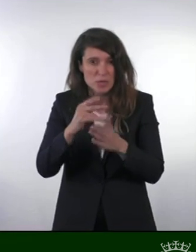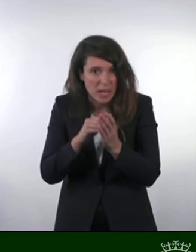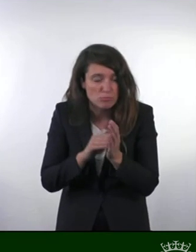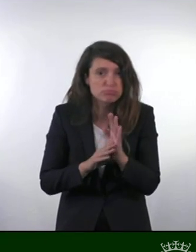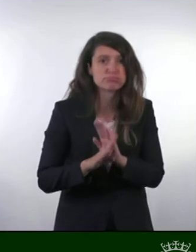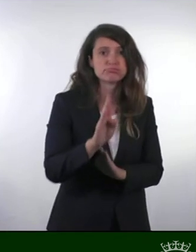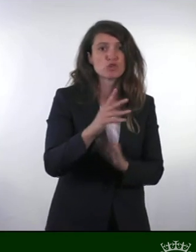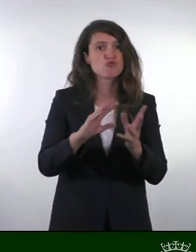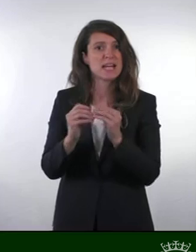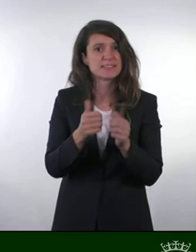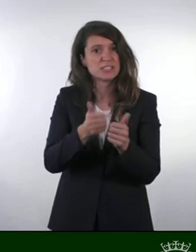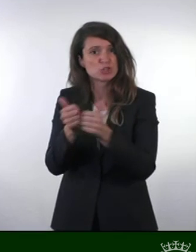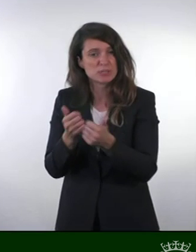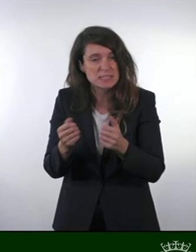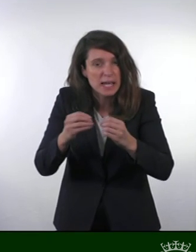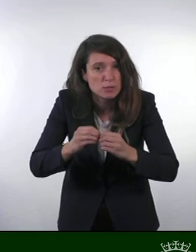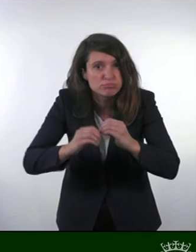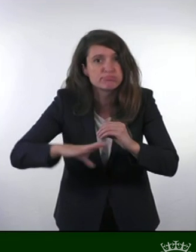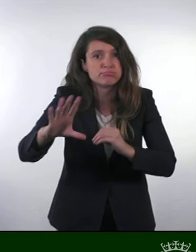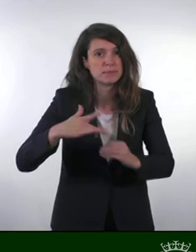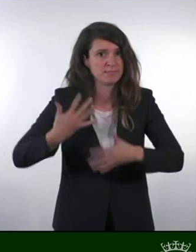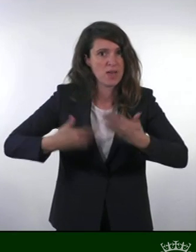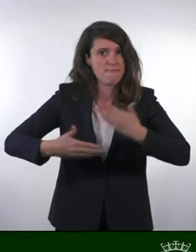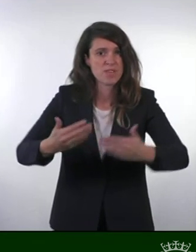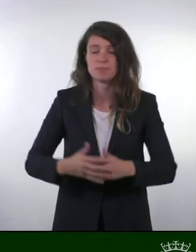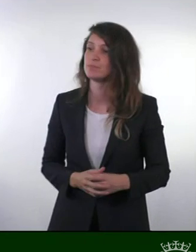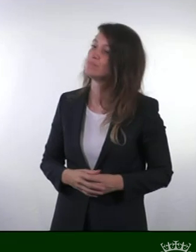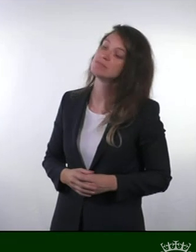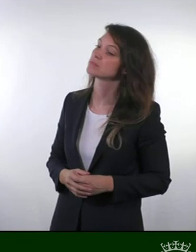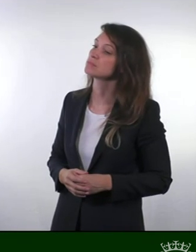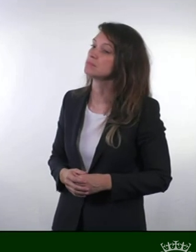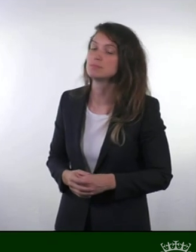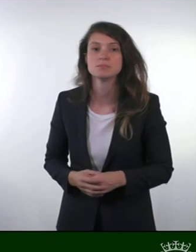The House is speaking with pretty much one voice this afternoon.